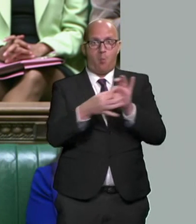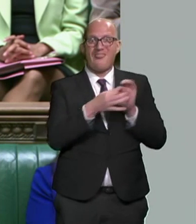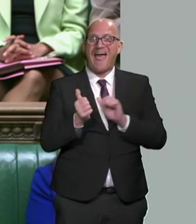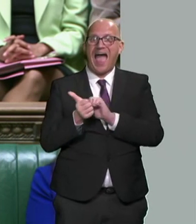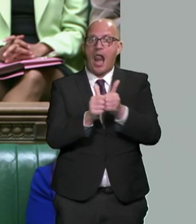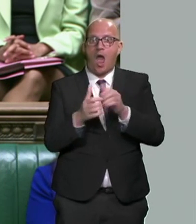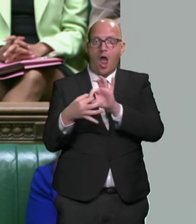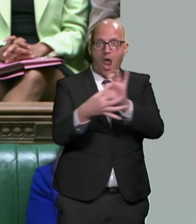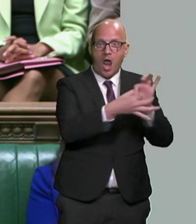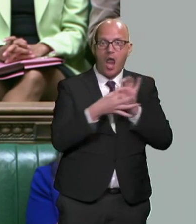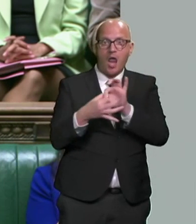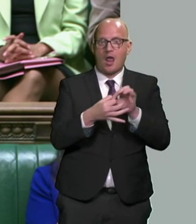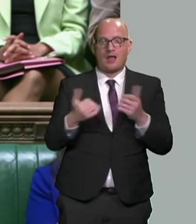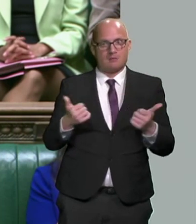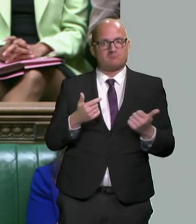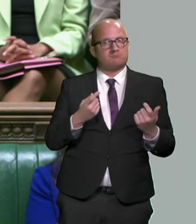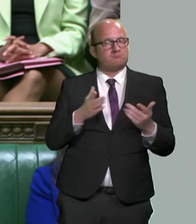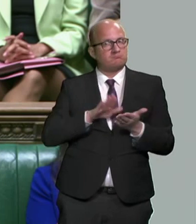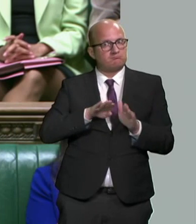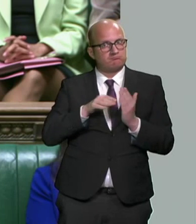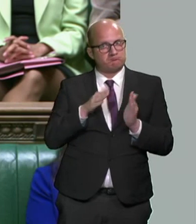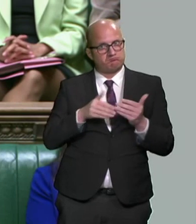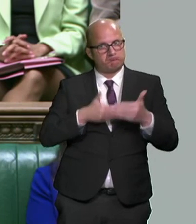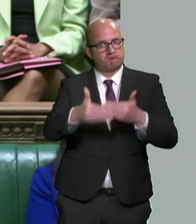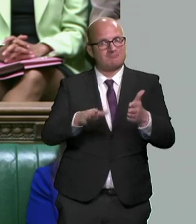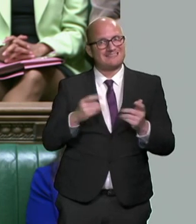The Russian rouble plummeted to record lows.